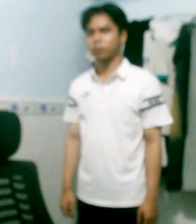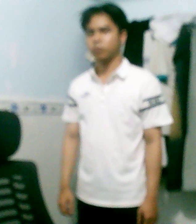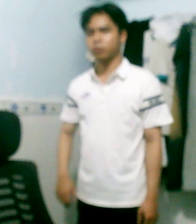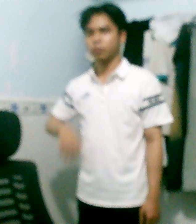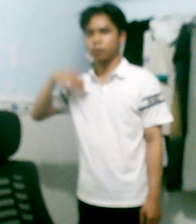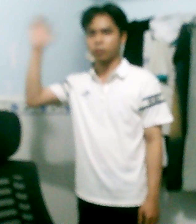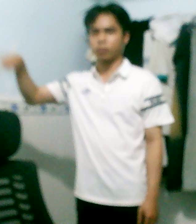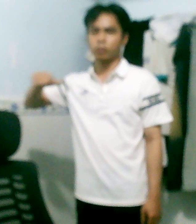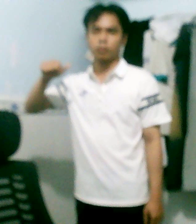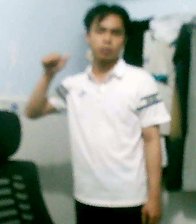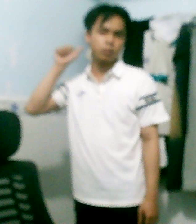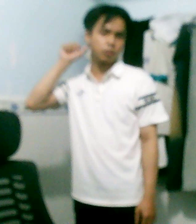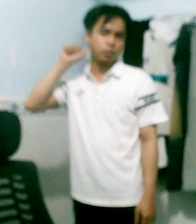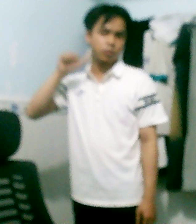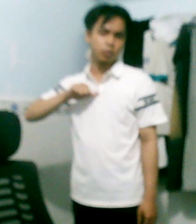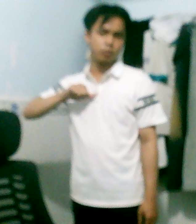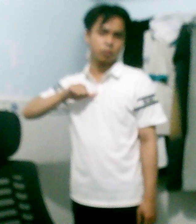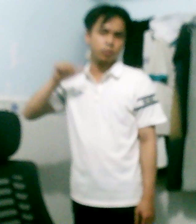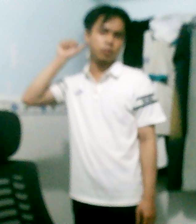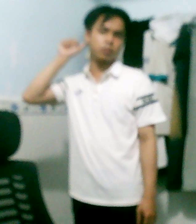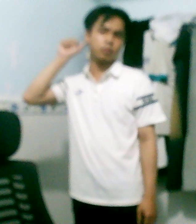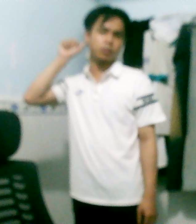thay co